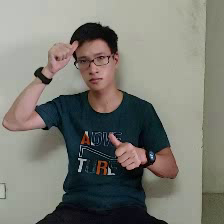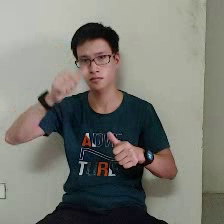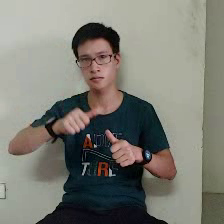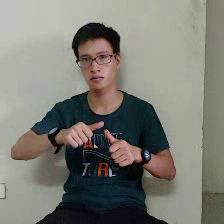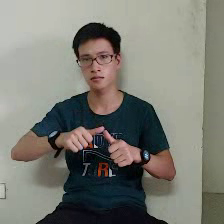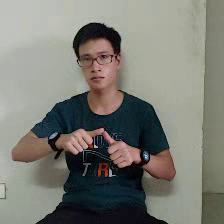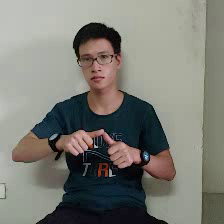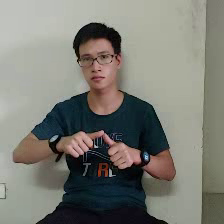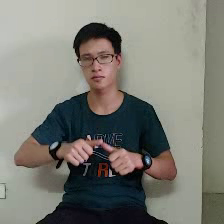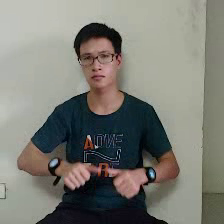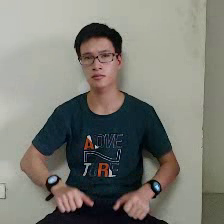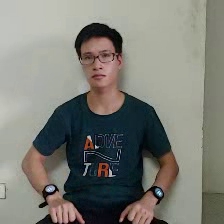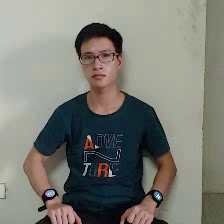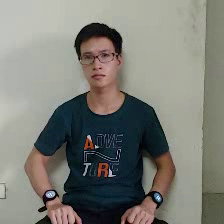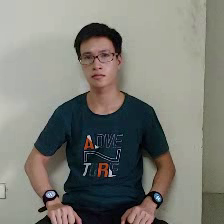Nhớ